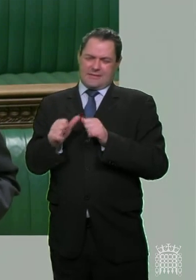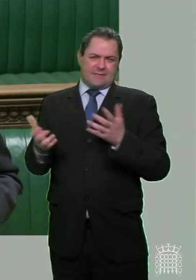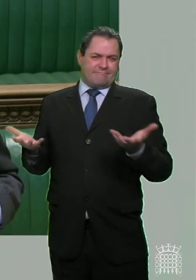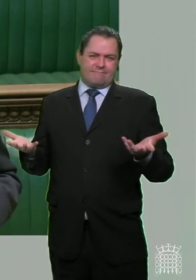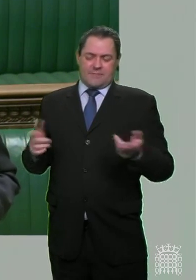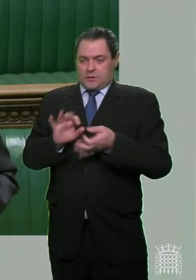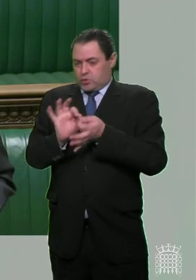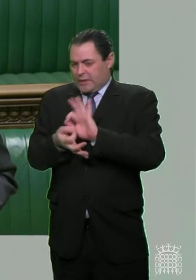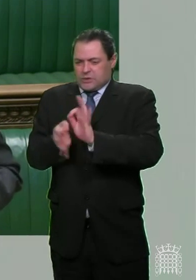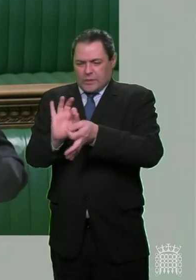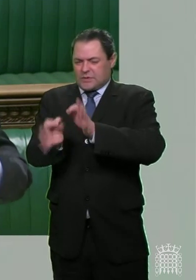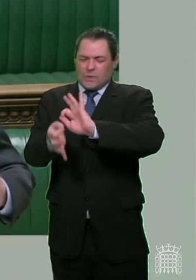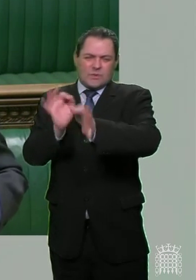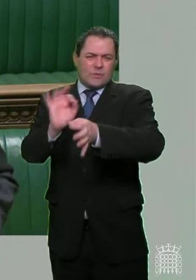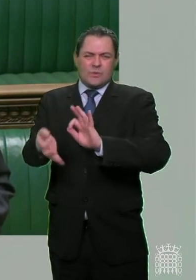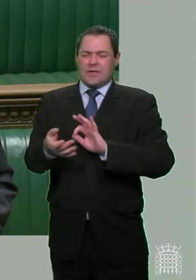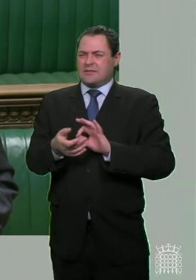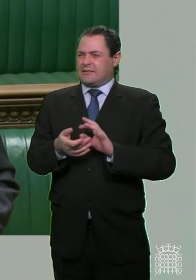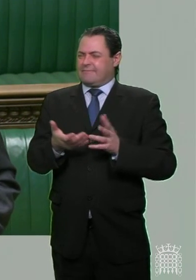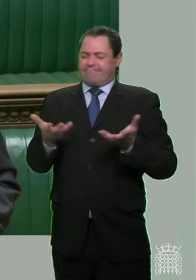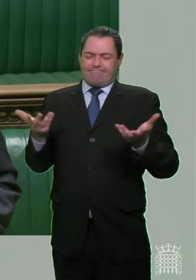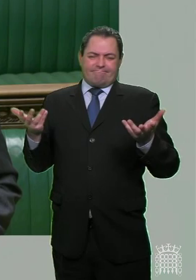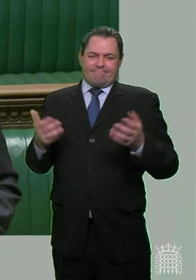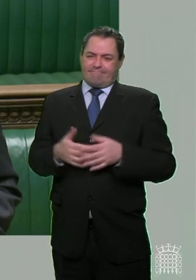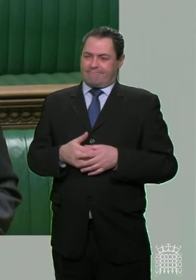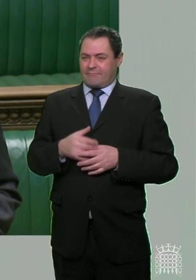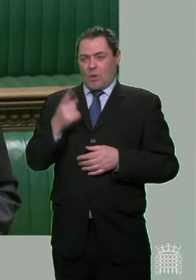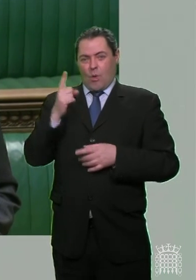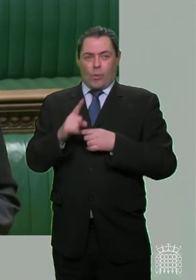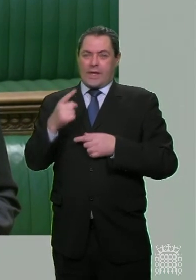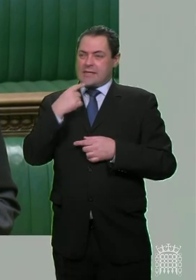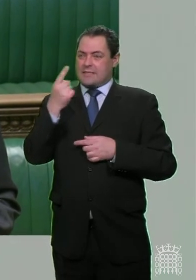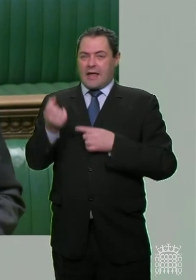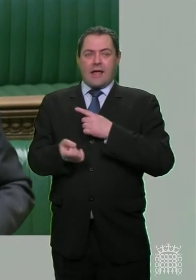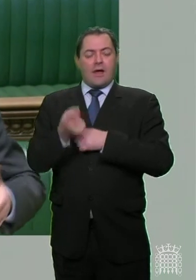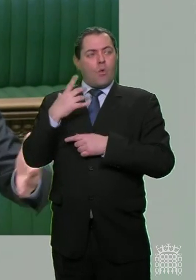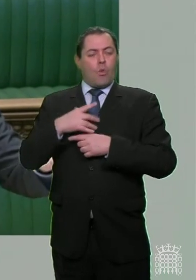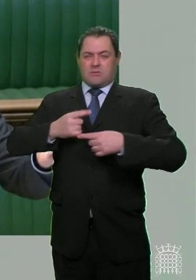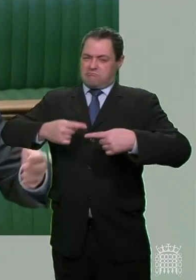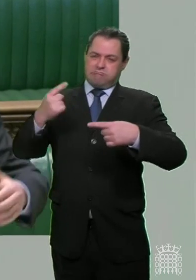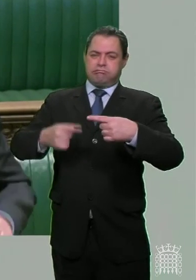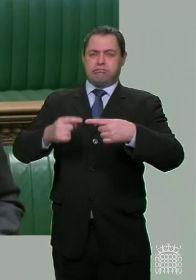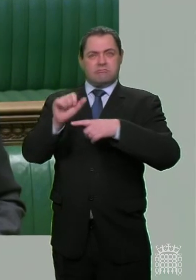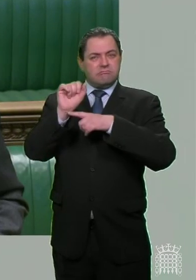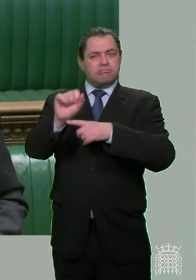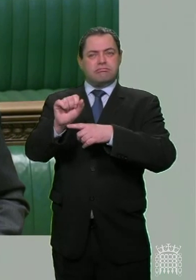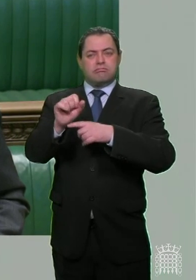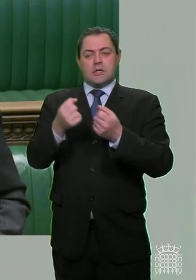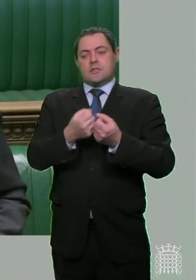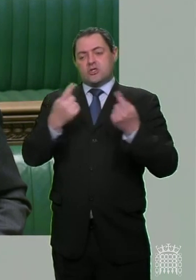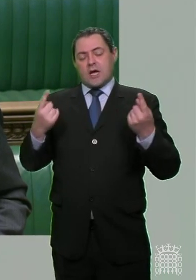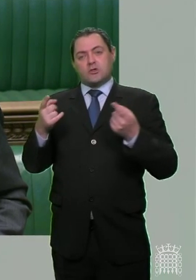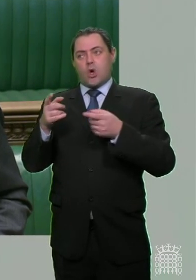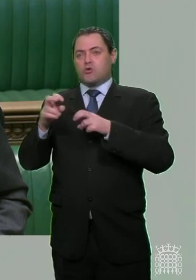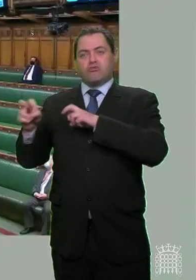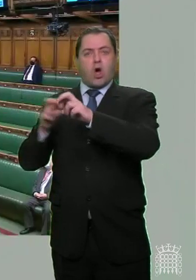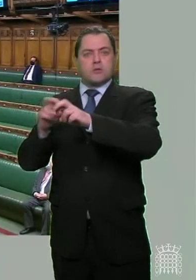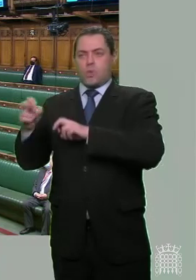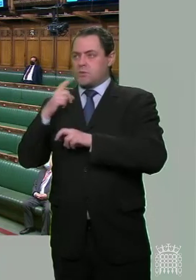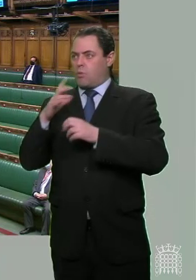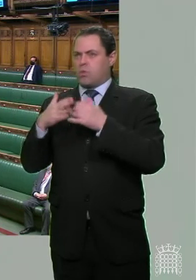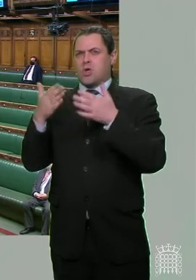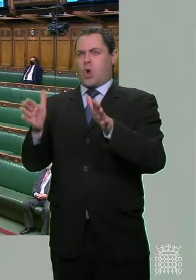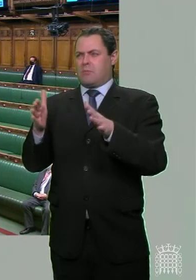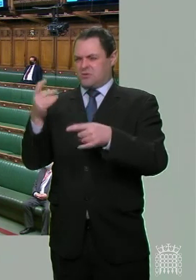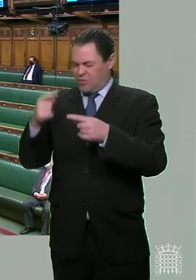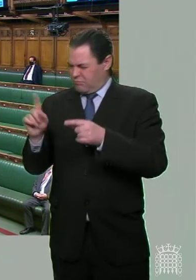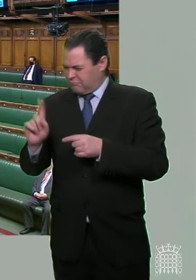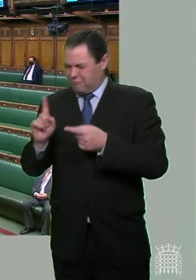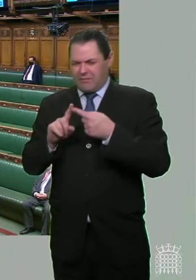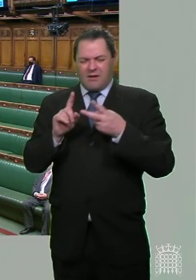He has twisted, and he has turned. One week, he calls for tougher border measures after the shadow Transport Secretary called for a looser quarantine.